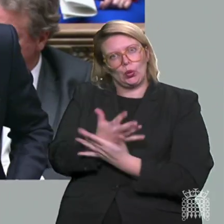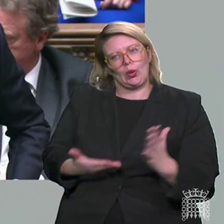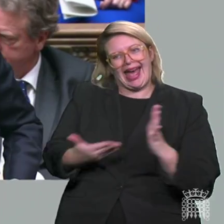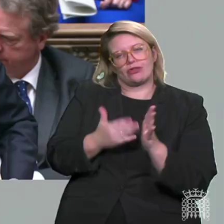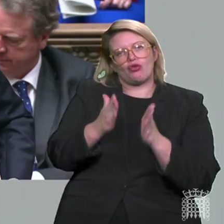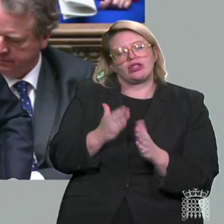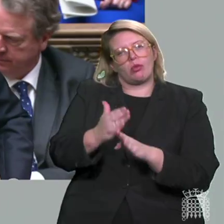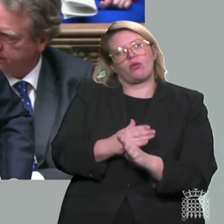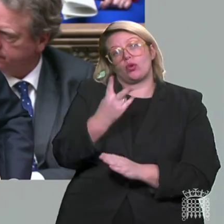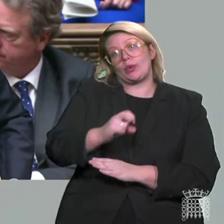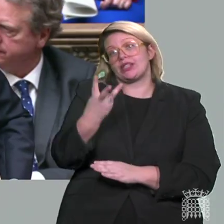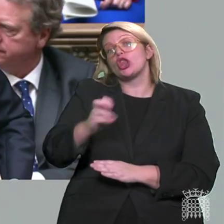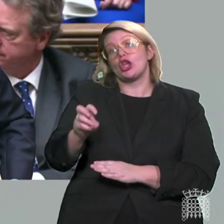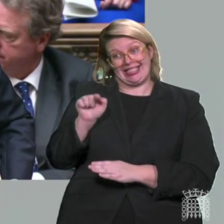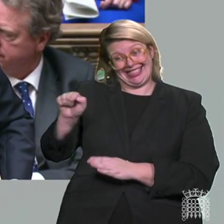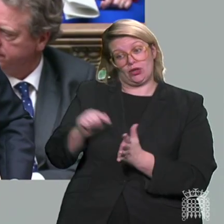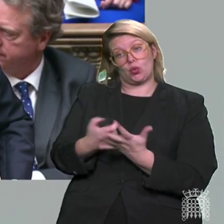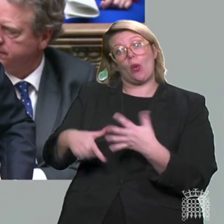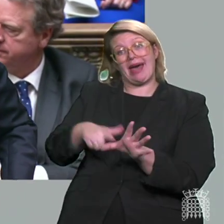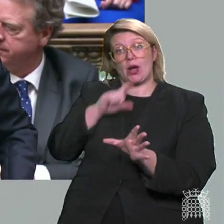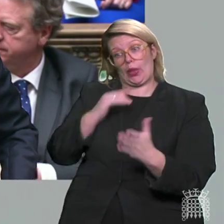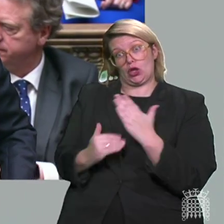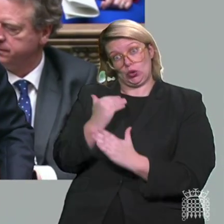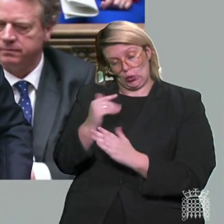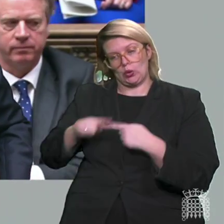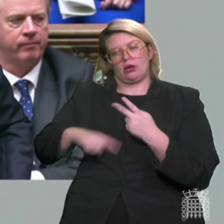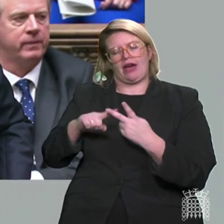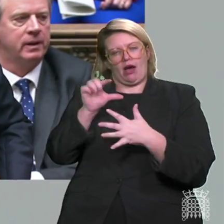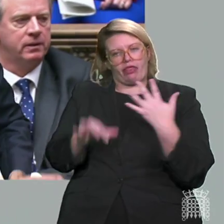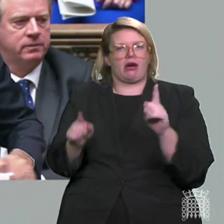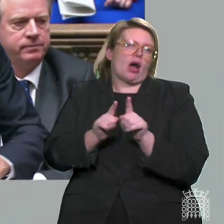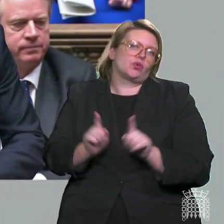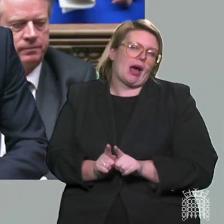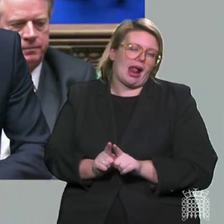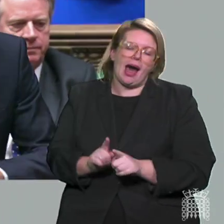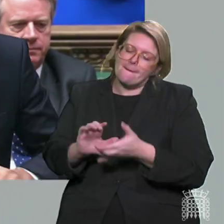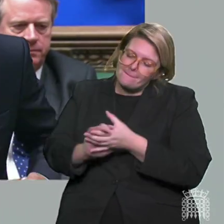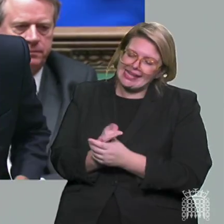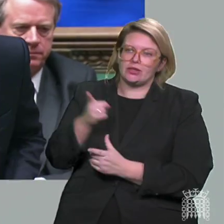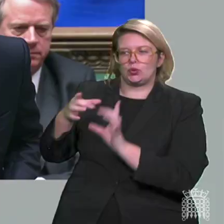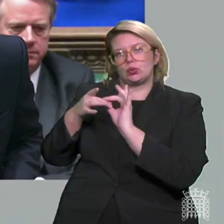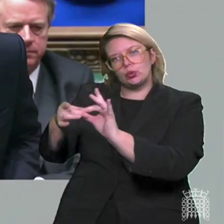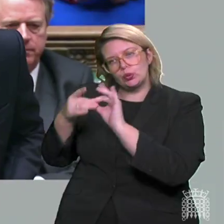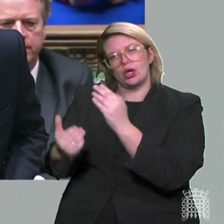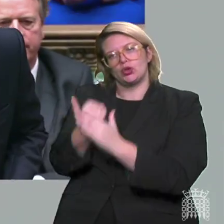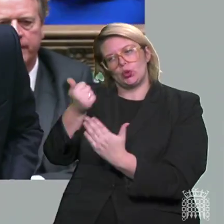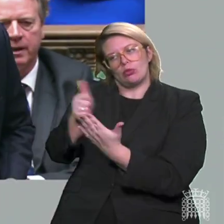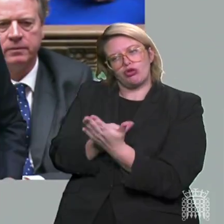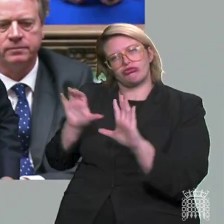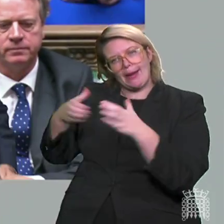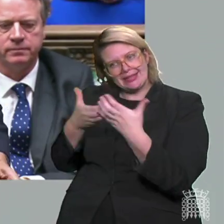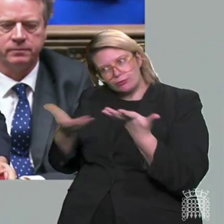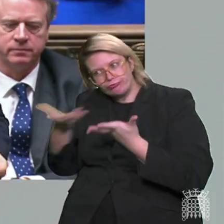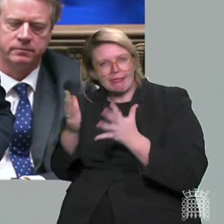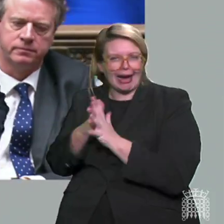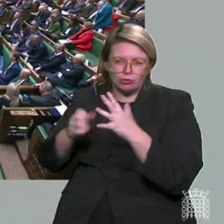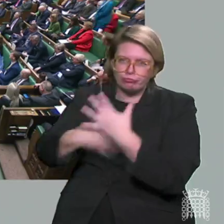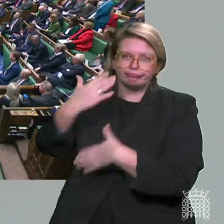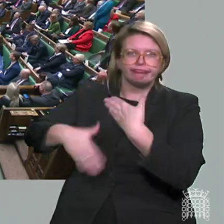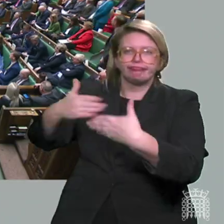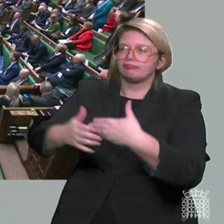We remain committed to the delivery of that new hospital, and I am pleased his trust is talking to the new hospital programme team about how to progress those plans.